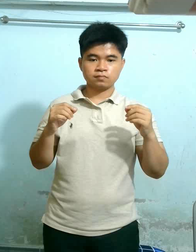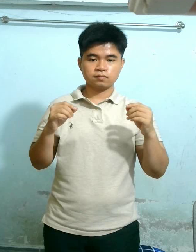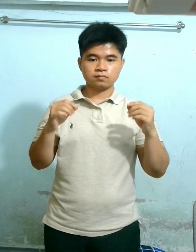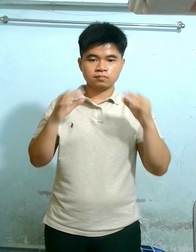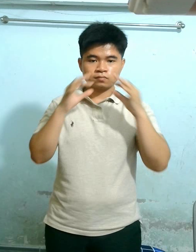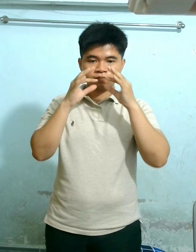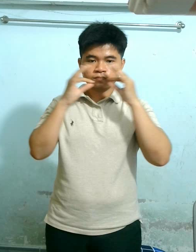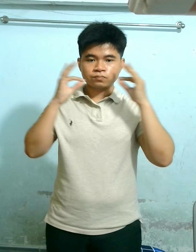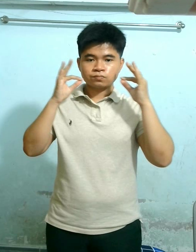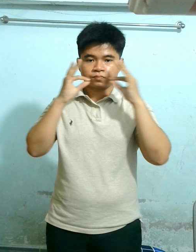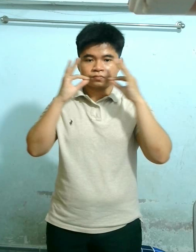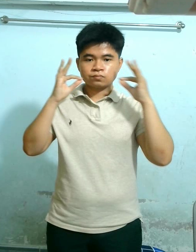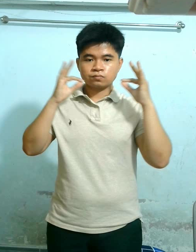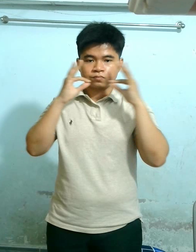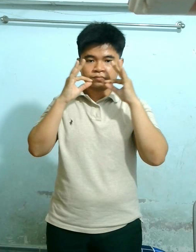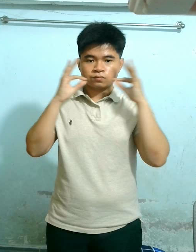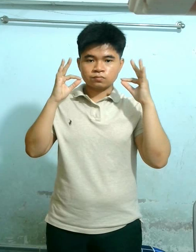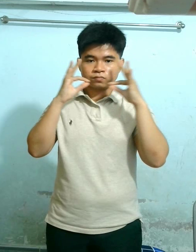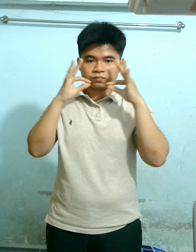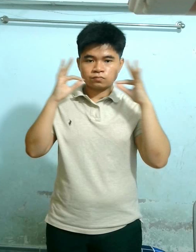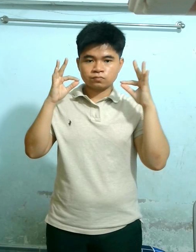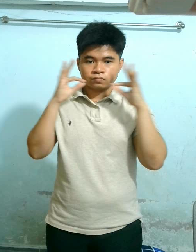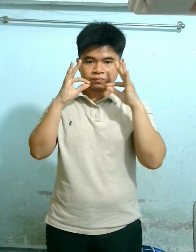meo